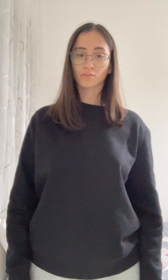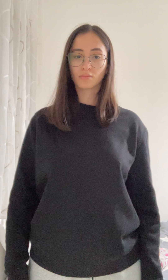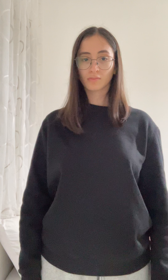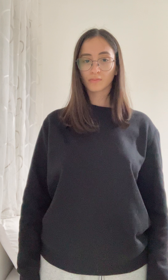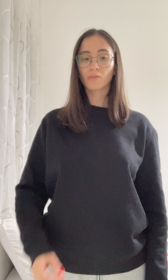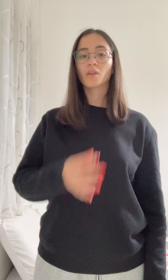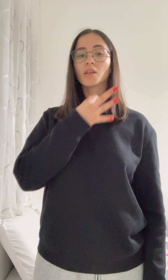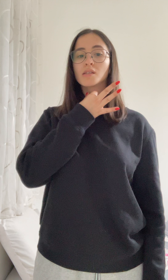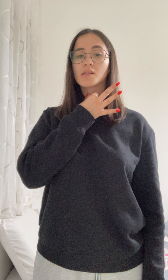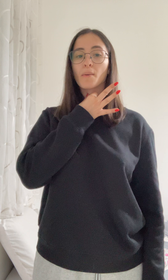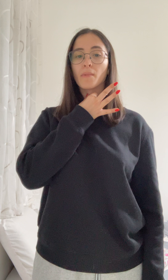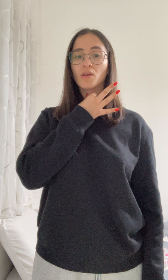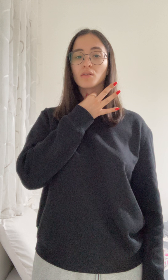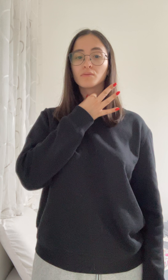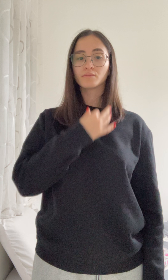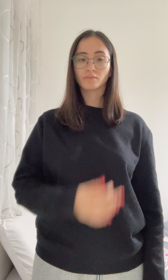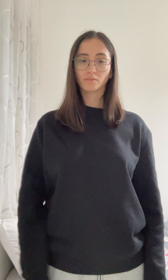צמא